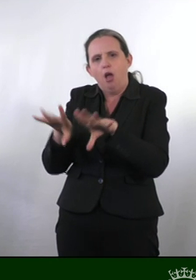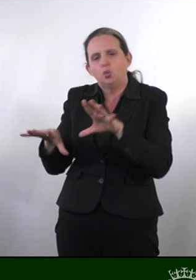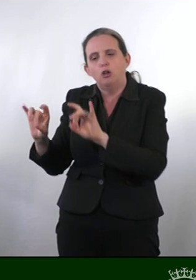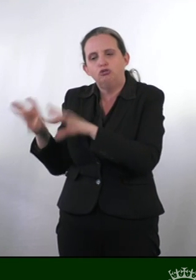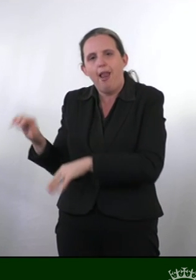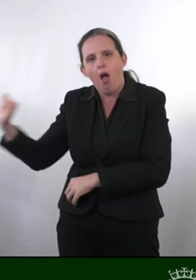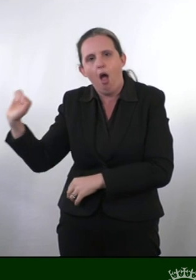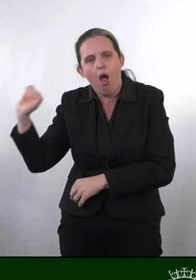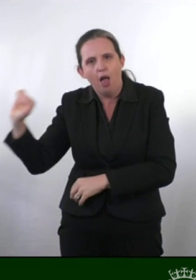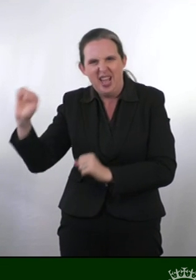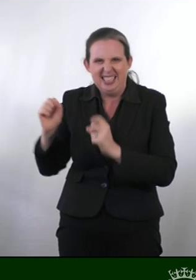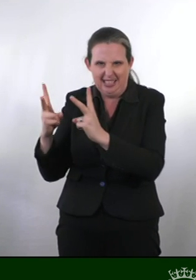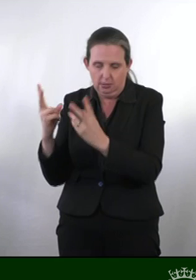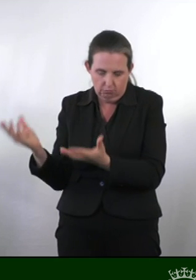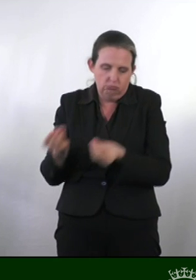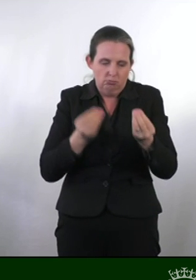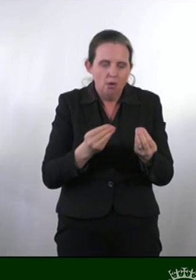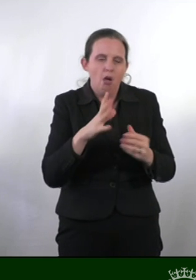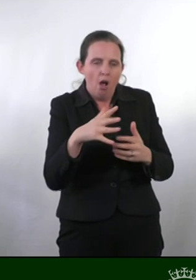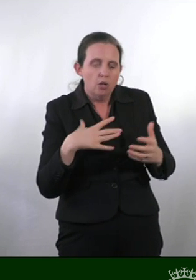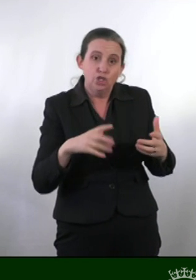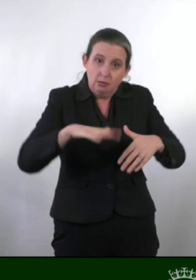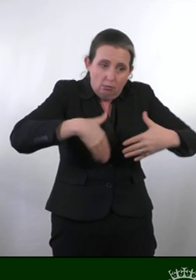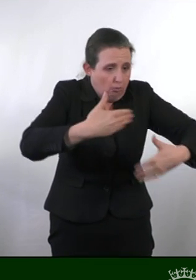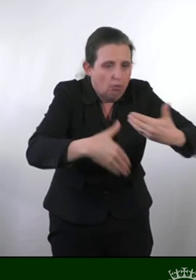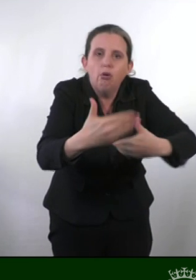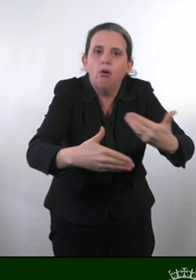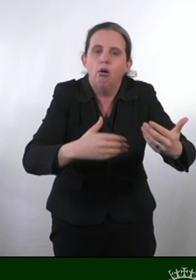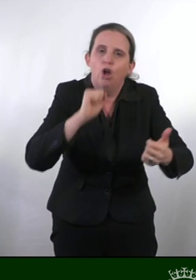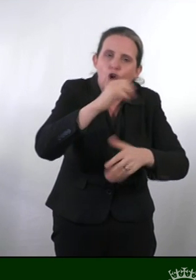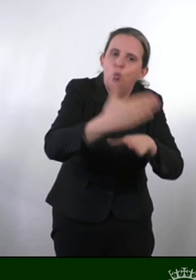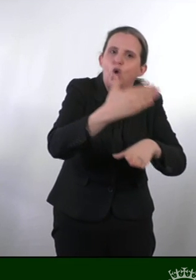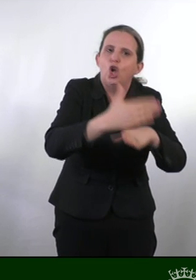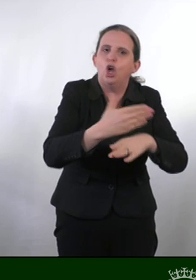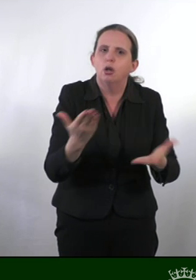She is getting on with delivering what I think the people of this country want.